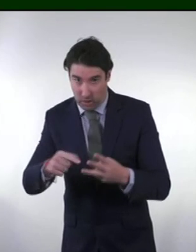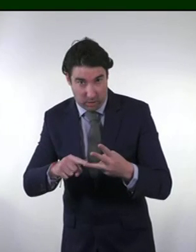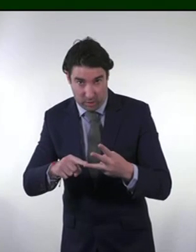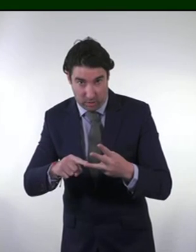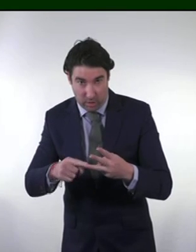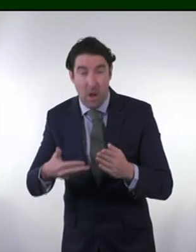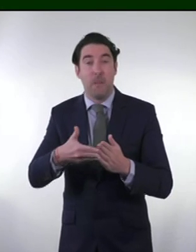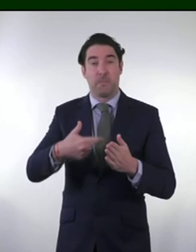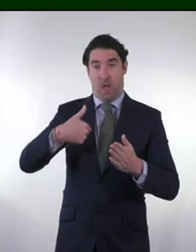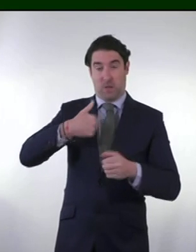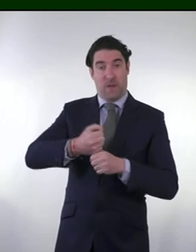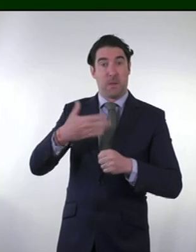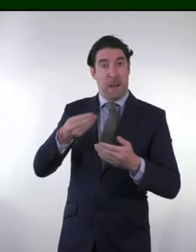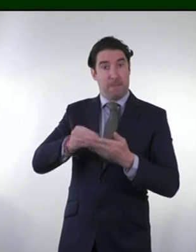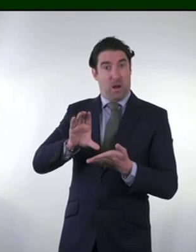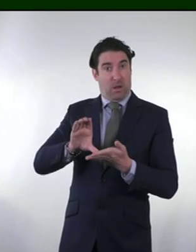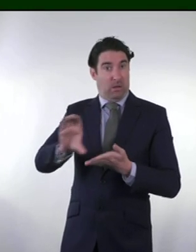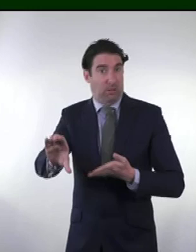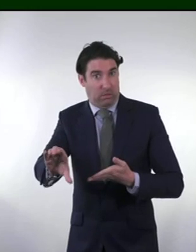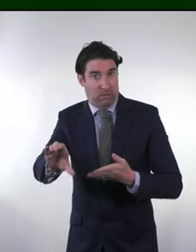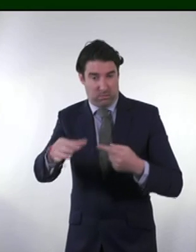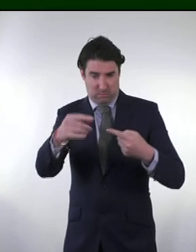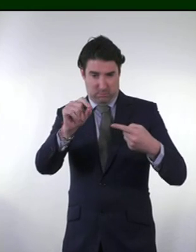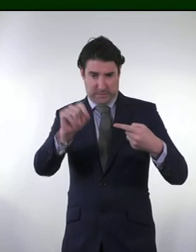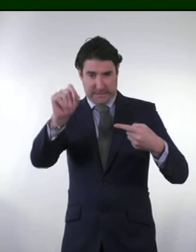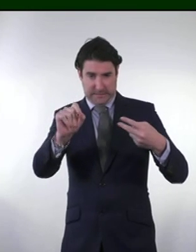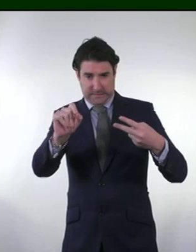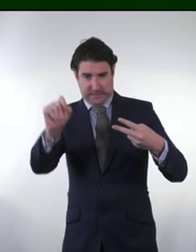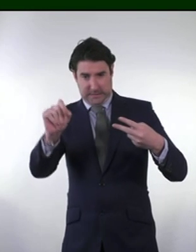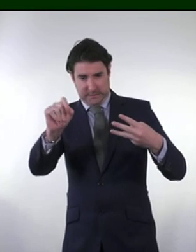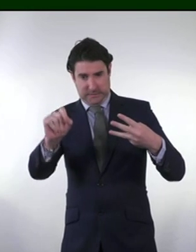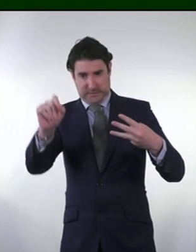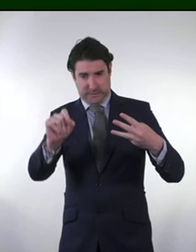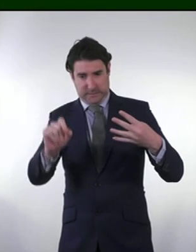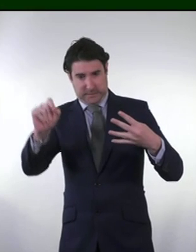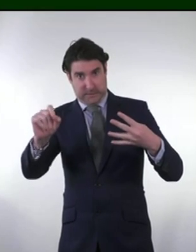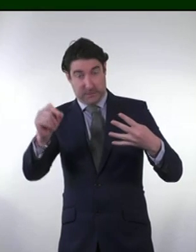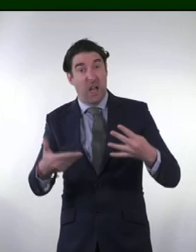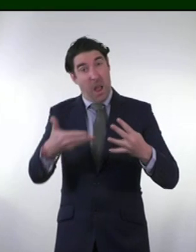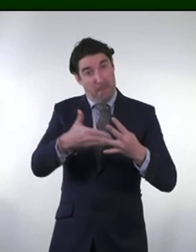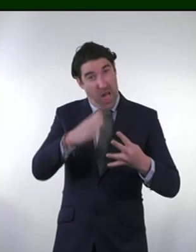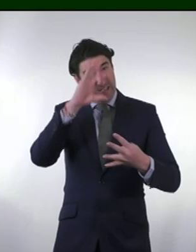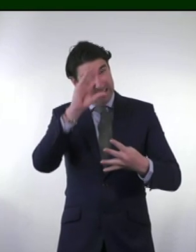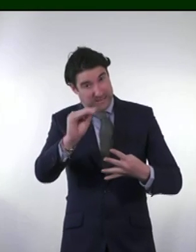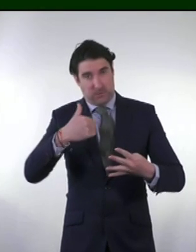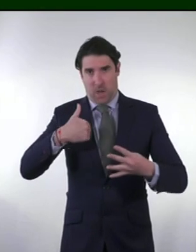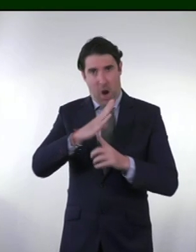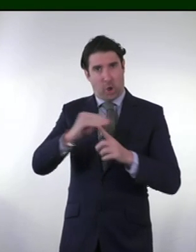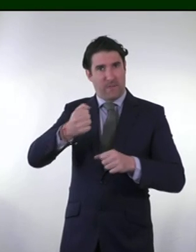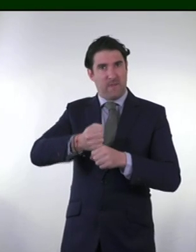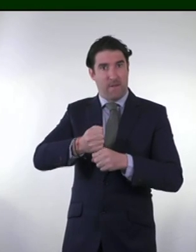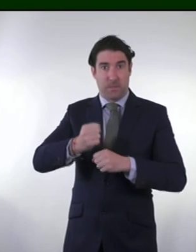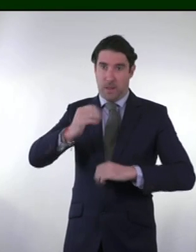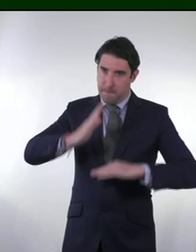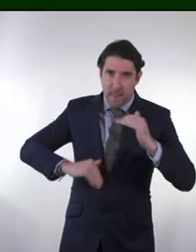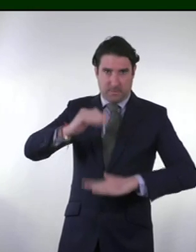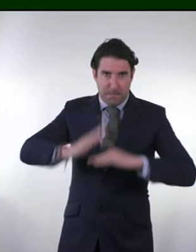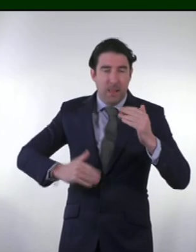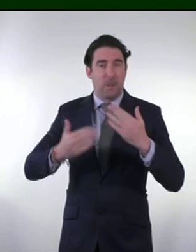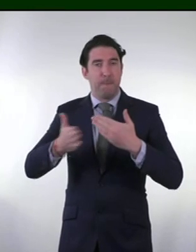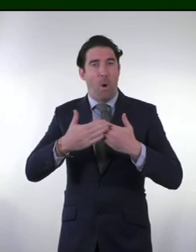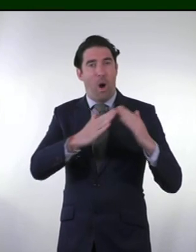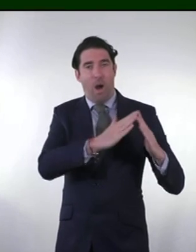We are also embarking on a huge programme to build hundreds of thousands more homes, particularly affordable homes, which I hope the hon.